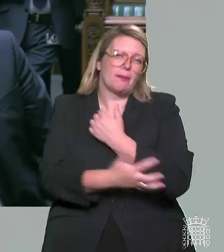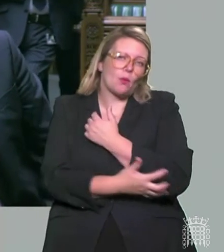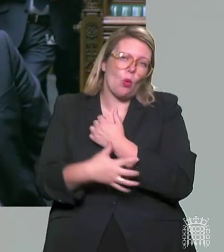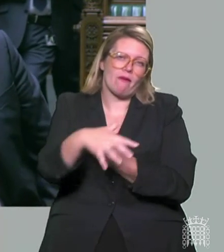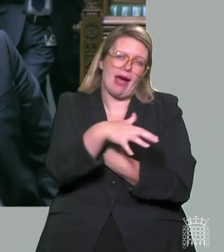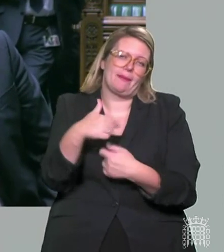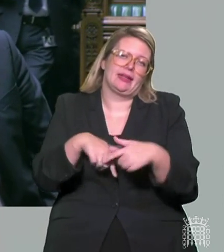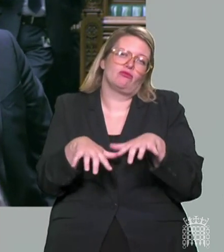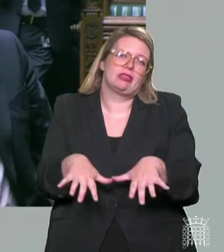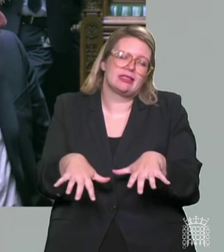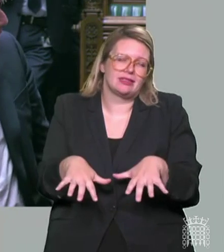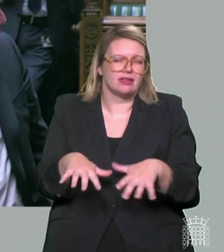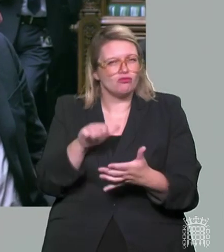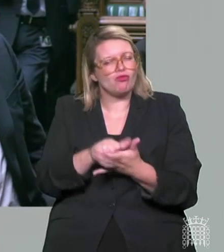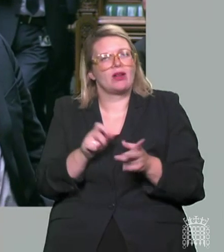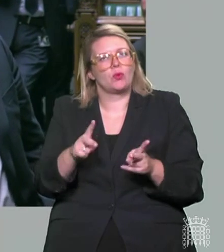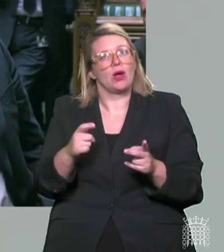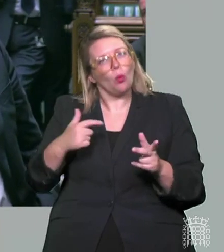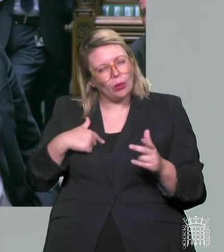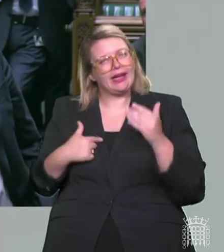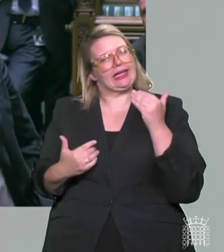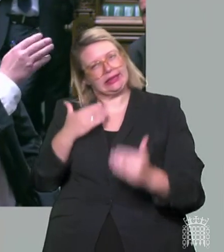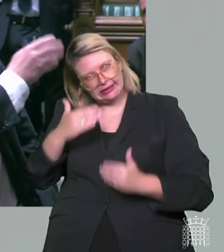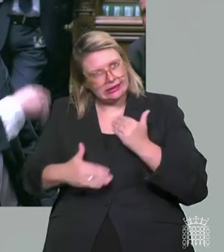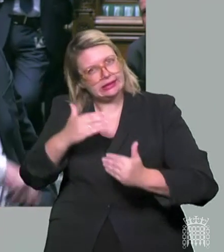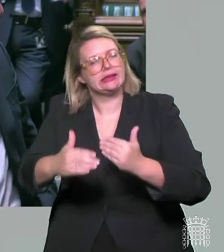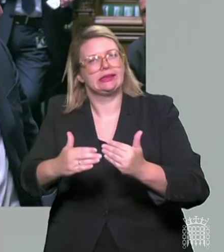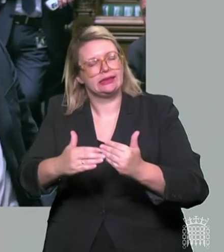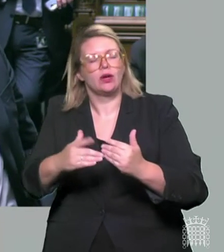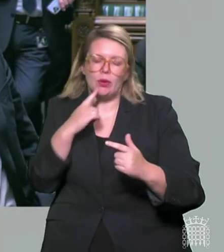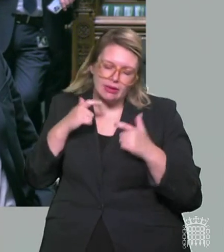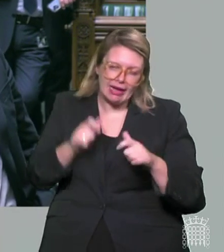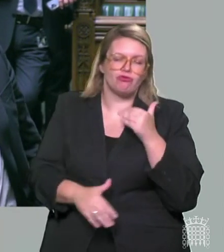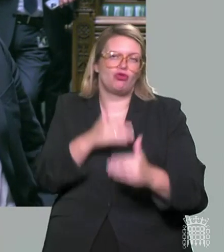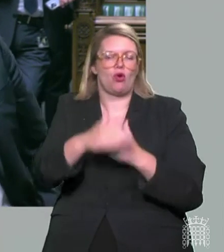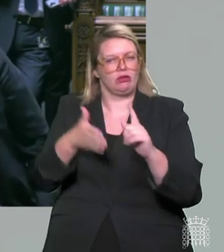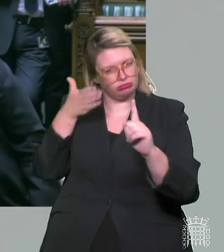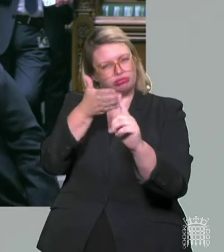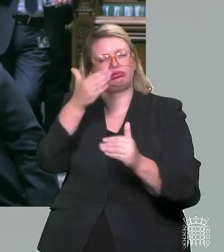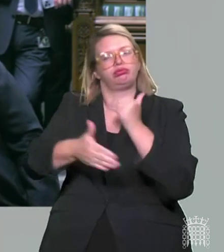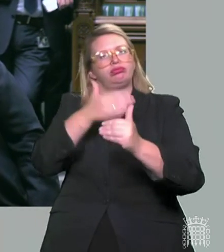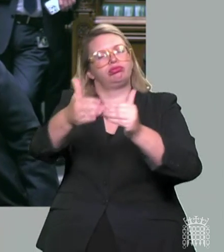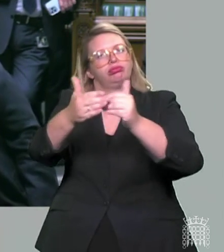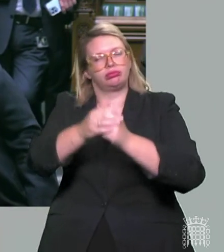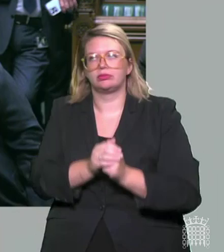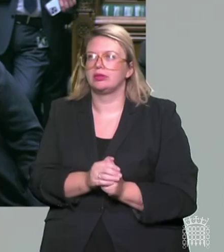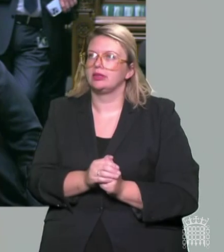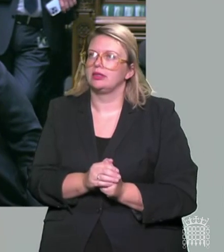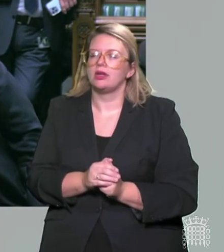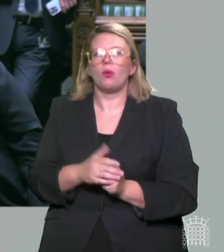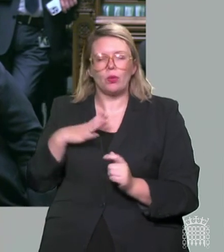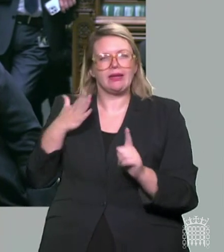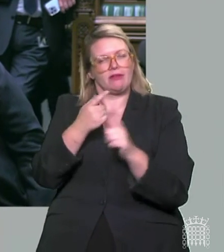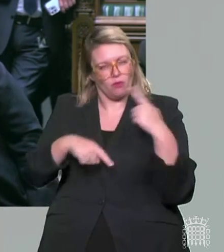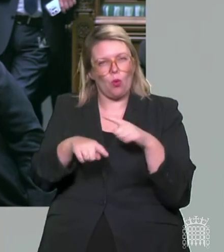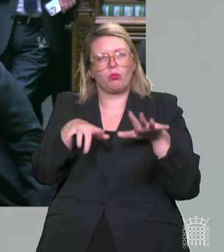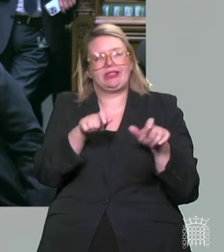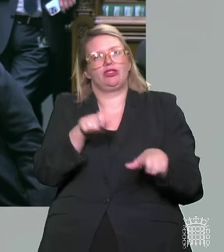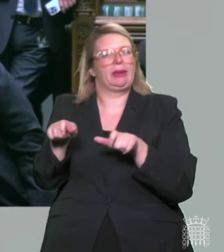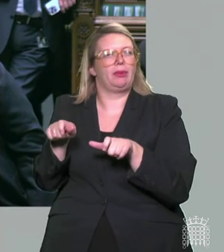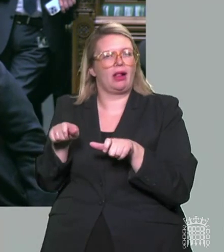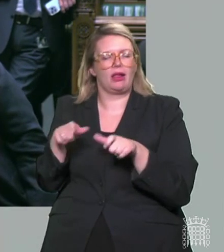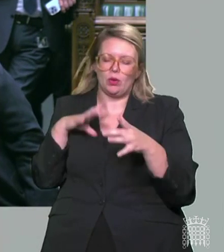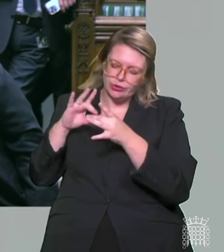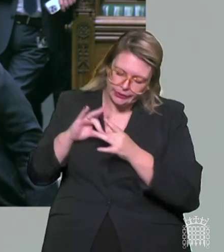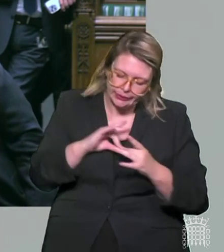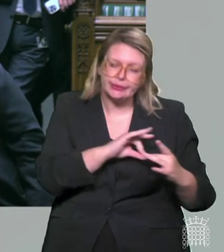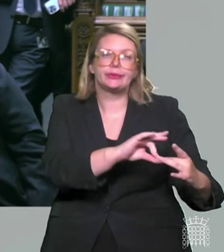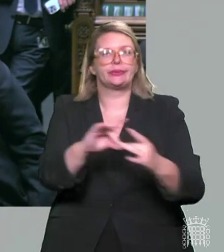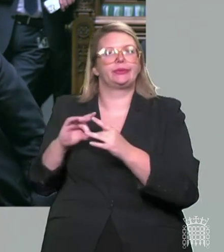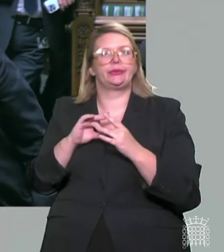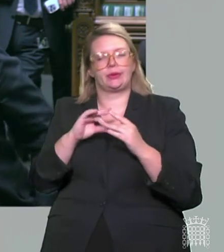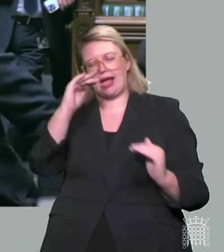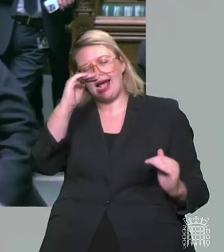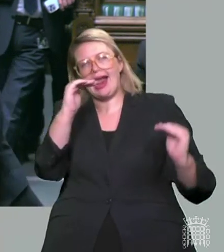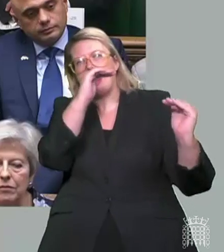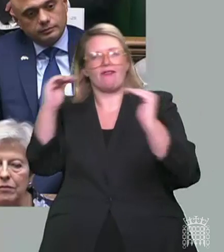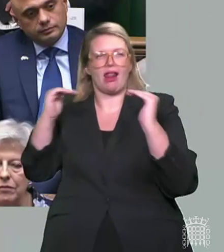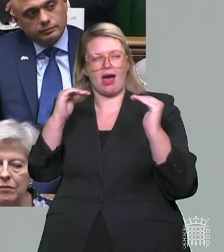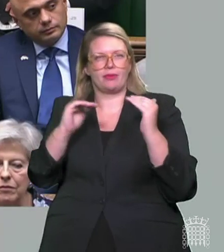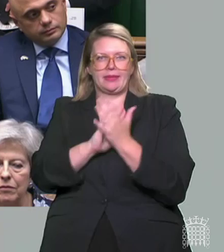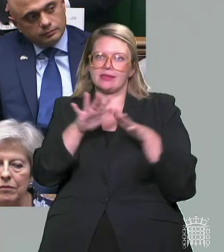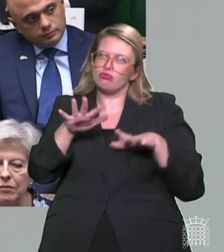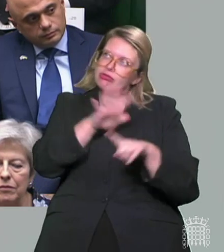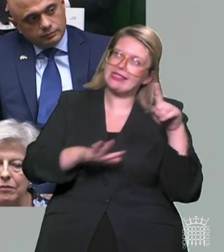That is the right thing to do, we are getting on with it and we will continue with our active and energetic programme for the benefit of this country, uniting, levelling up and unleashing the prosperity of the entire nation.